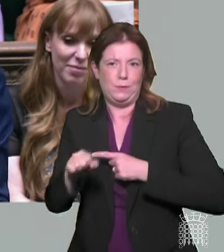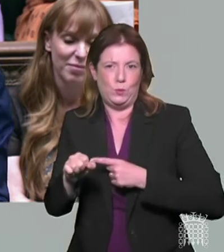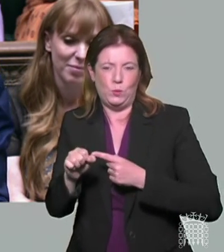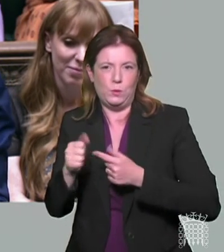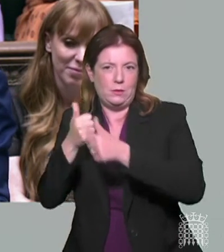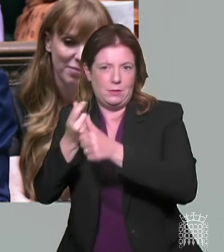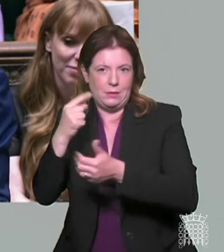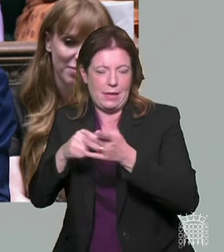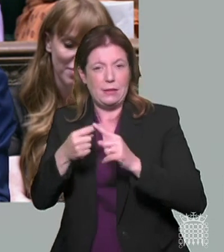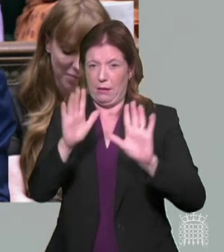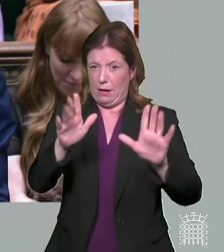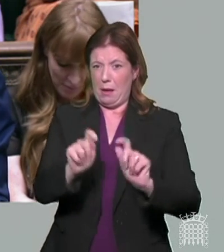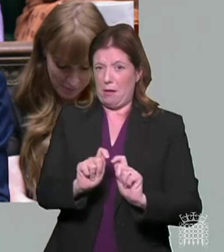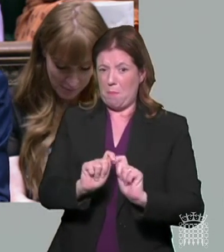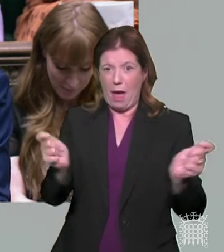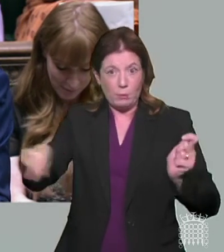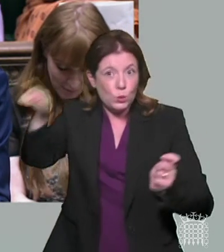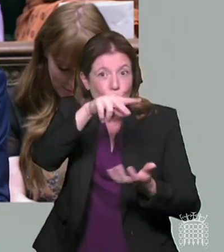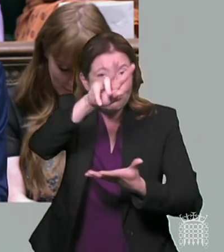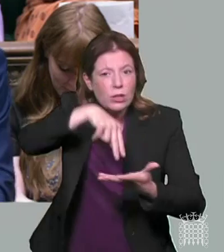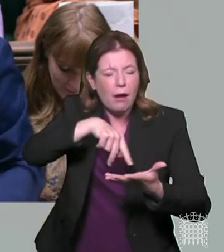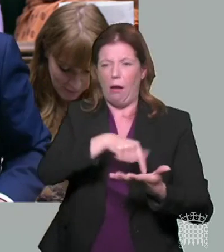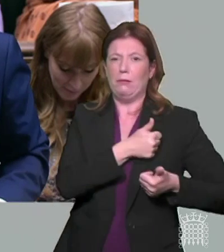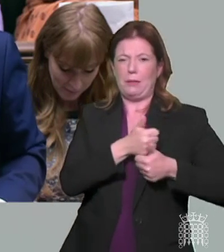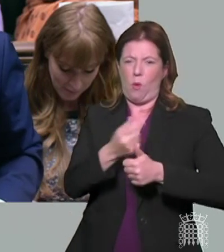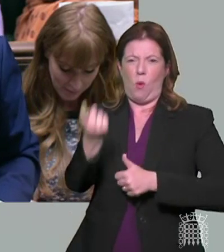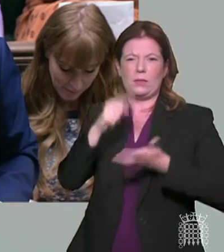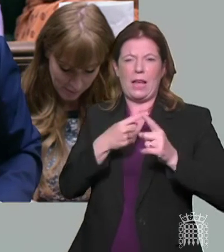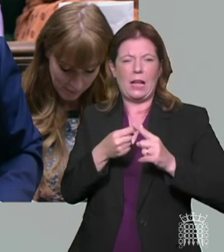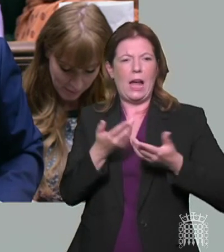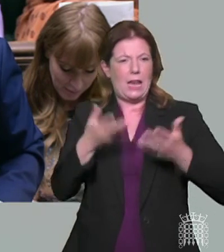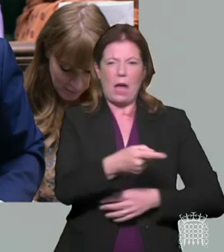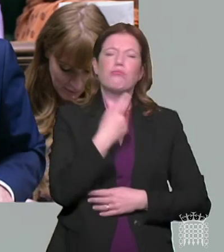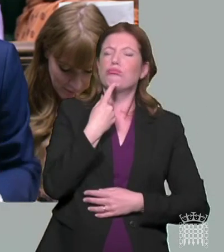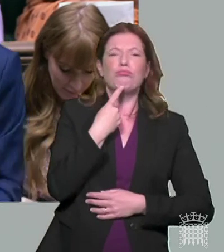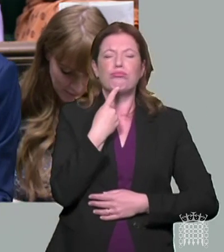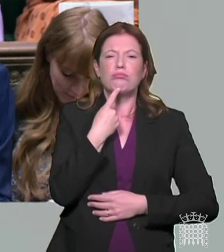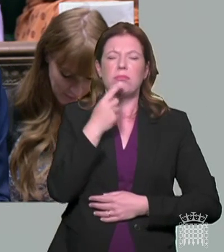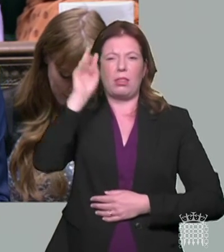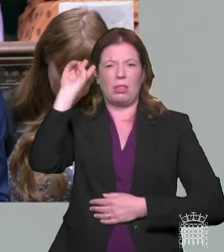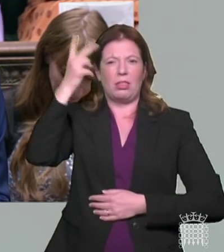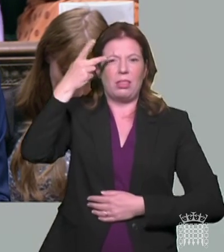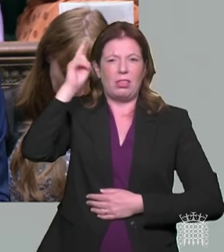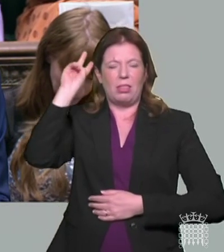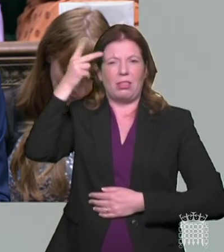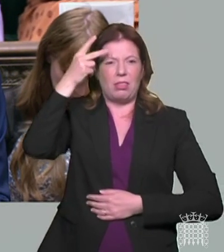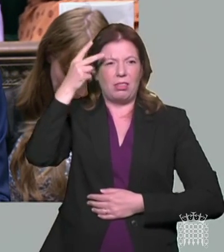Anyone picking up the papers today would think the Government are for it, and now he says he is against it again.